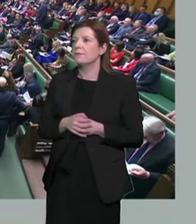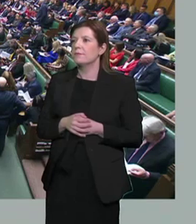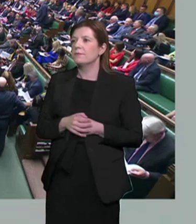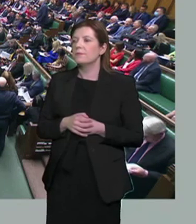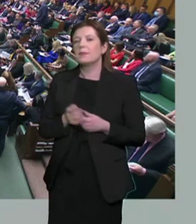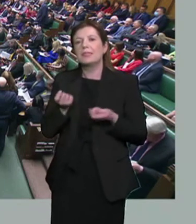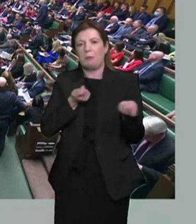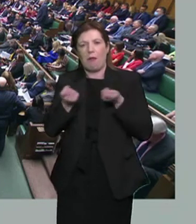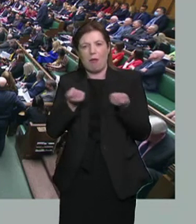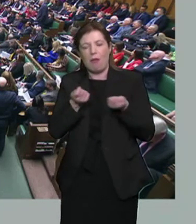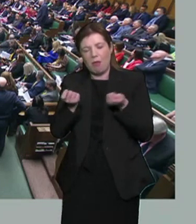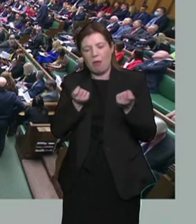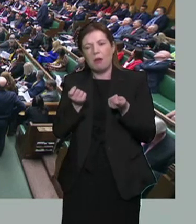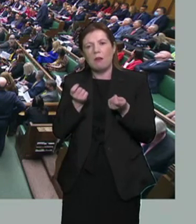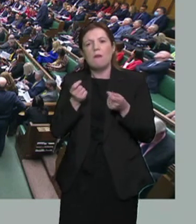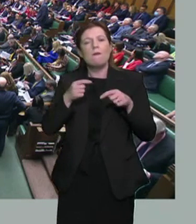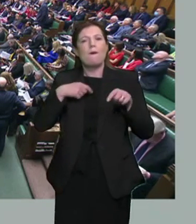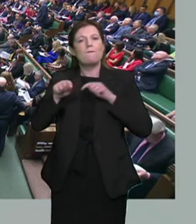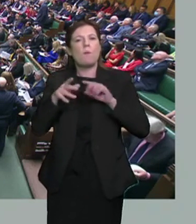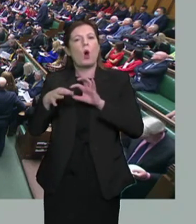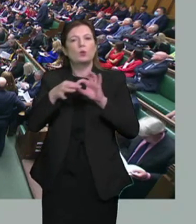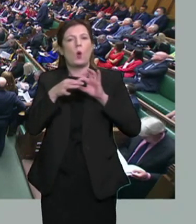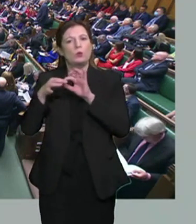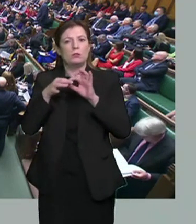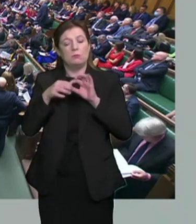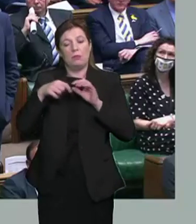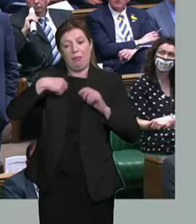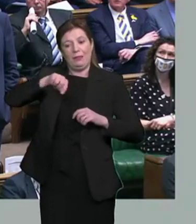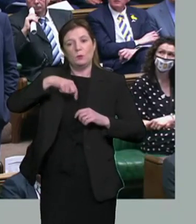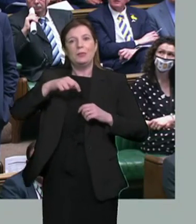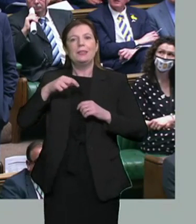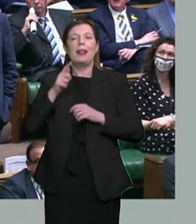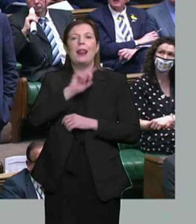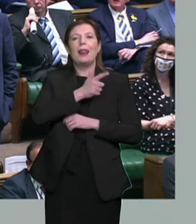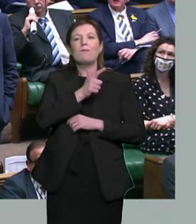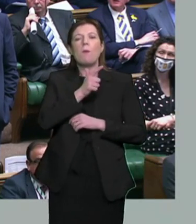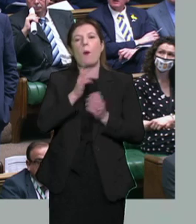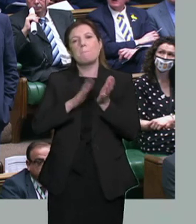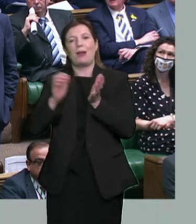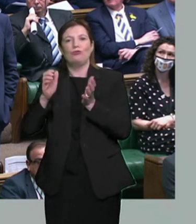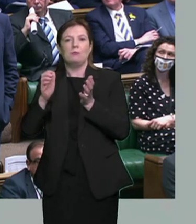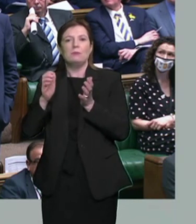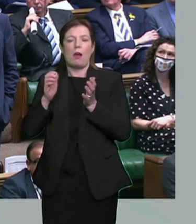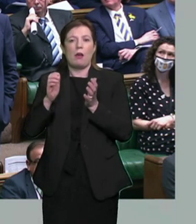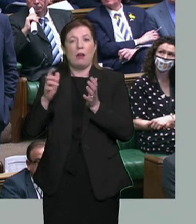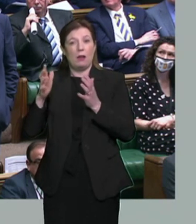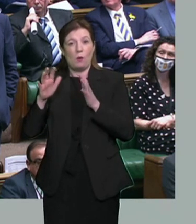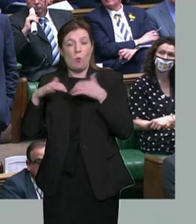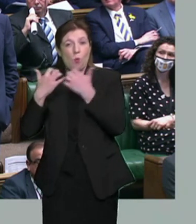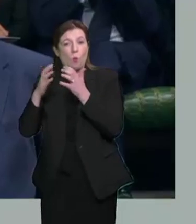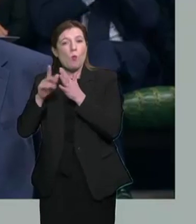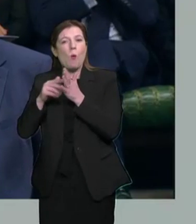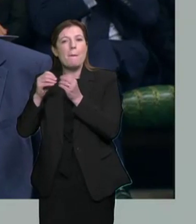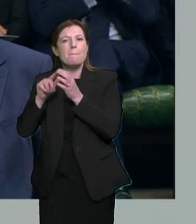The Football Association is refusing to move the semi-final between Liverpool and Manchester City from Wembley.